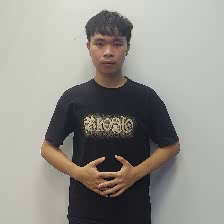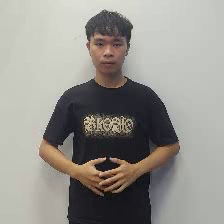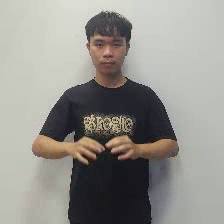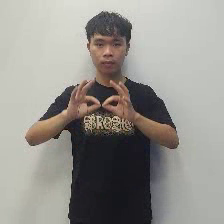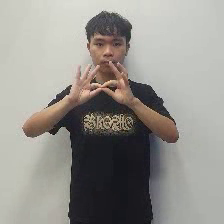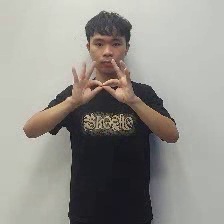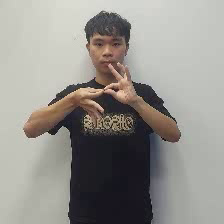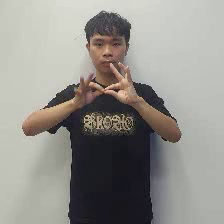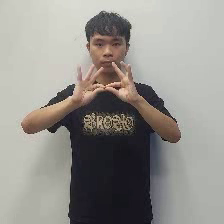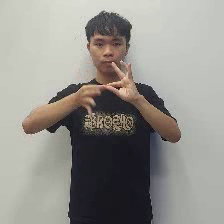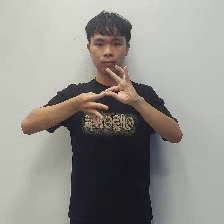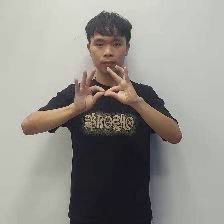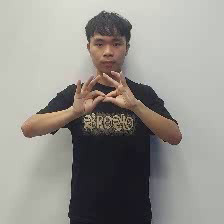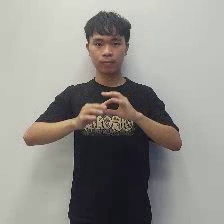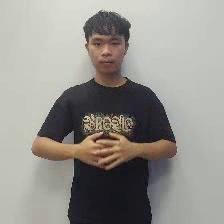Rau